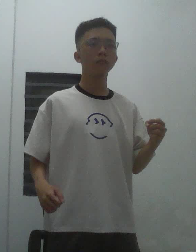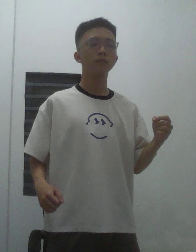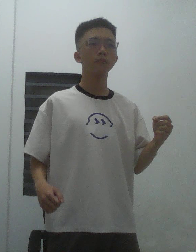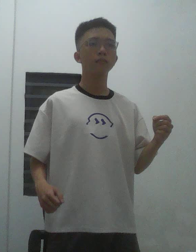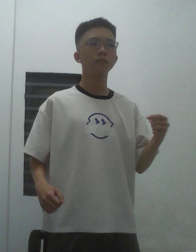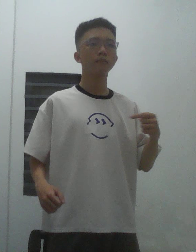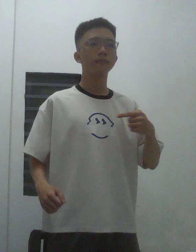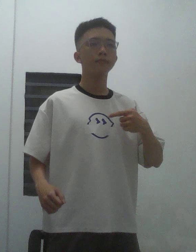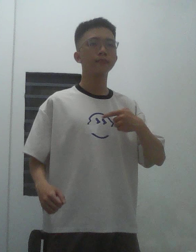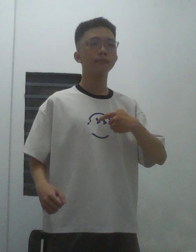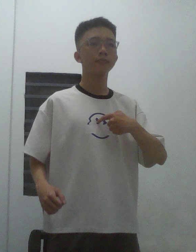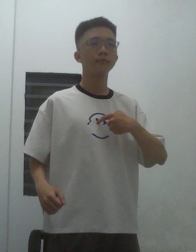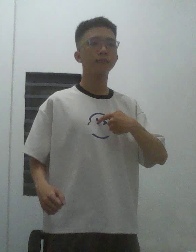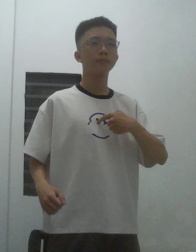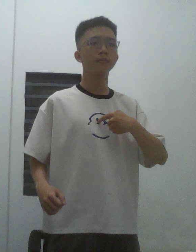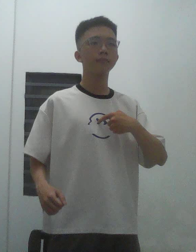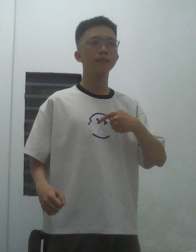toi